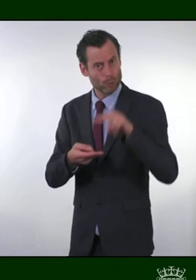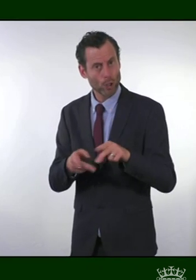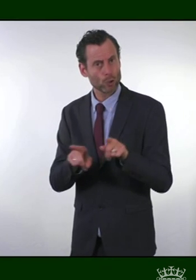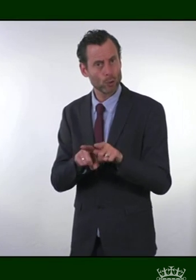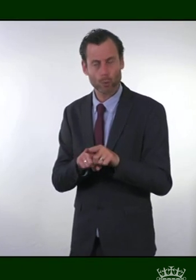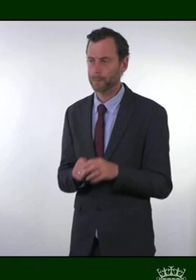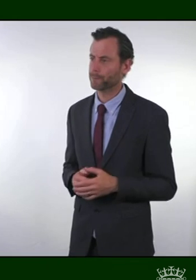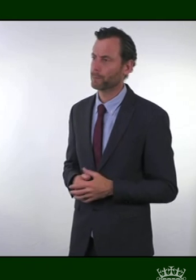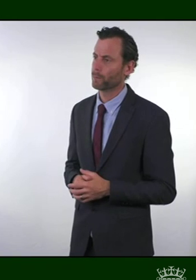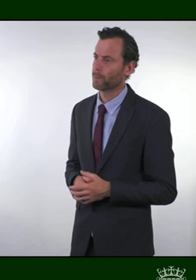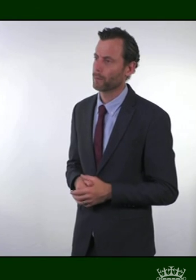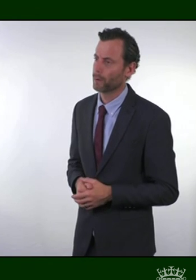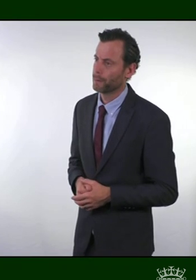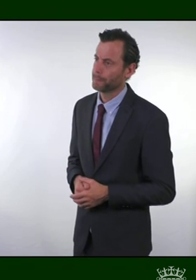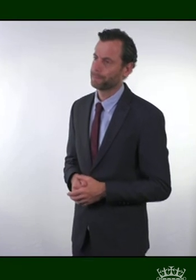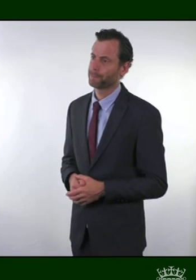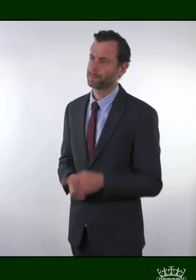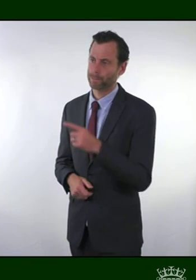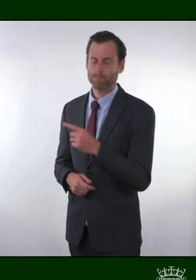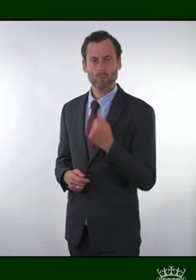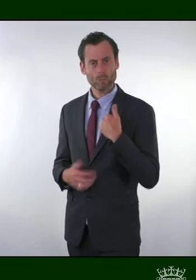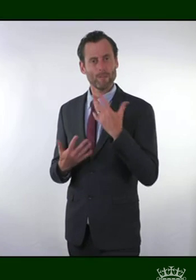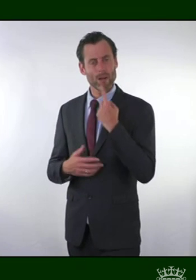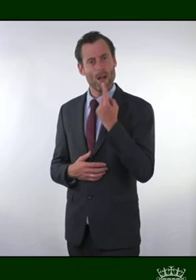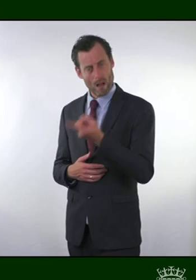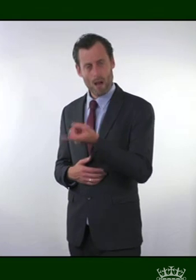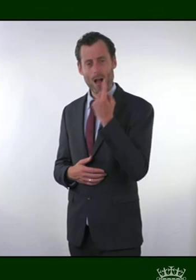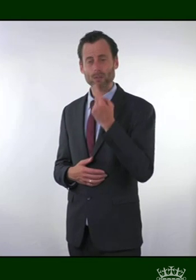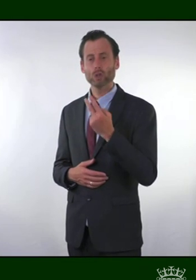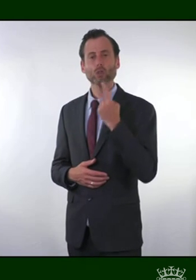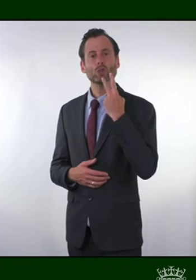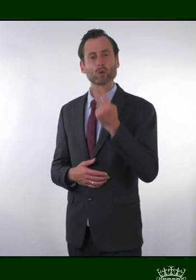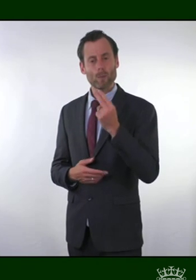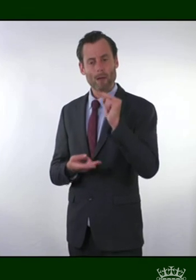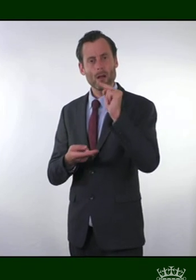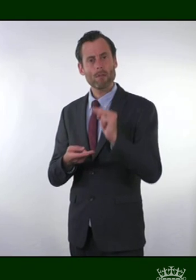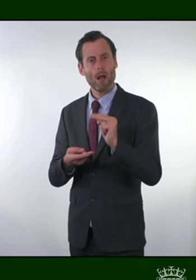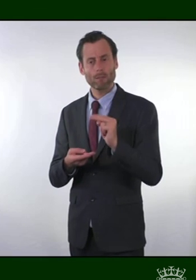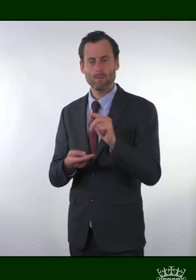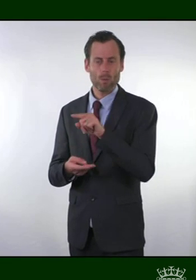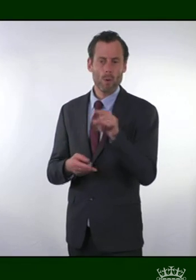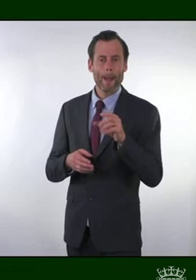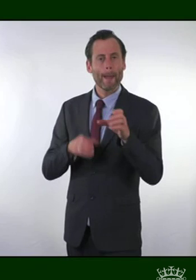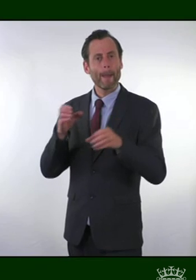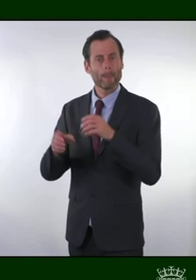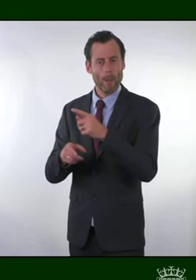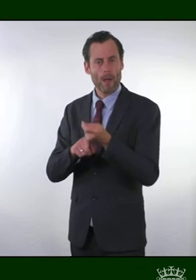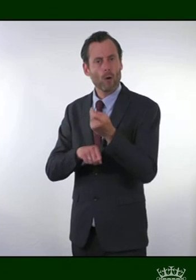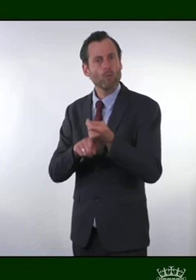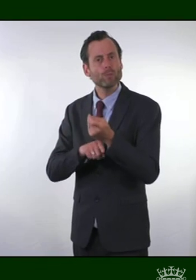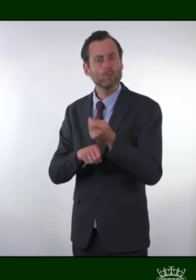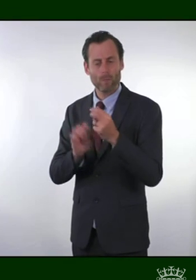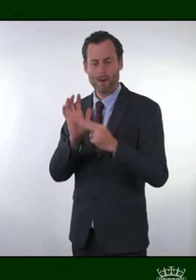All this sits alongside a 2p cut we are calling for in employers’ national insurance contributions, to protect jobs and reduce the cost of hiring staff.